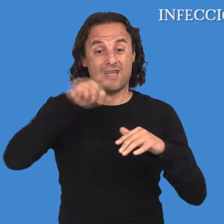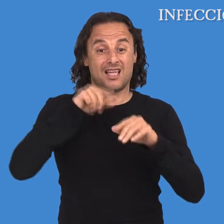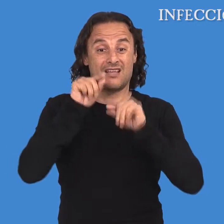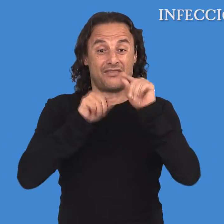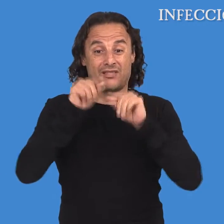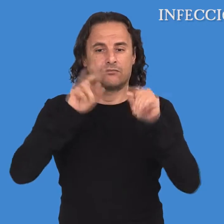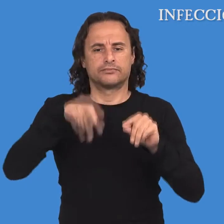virus